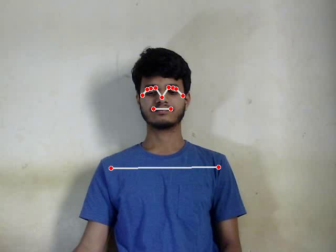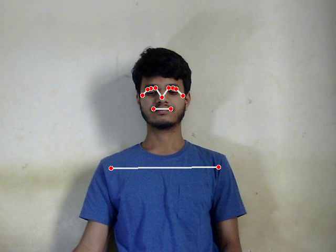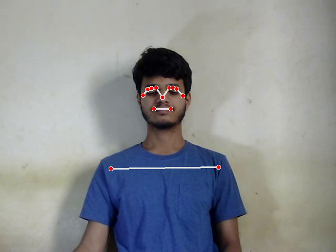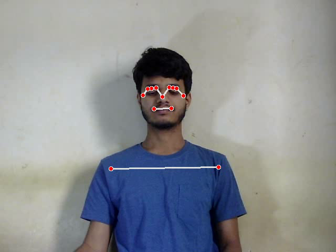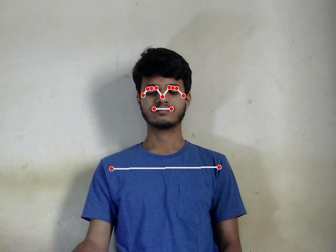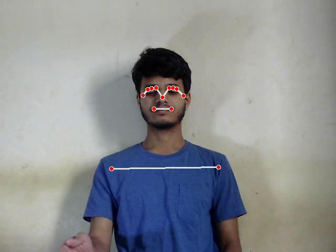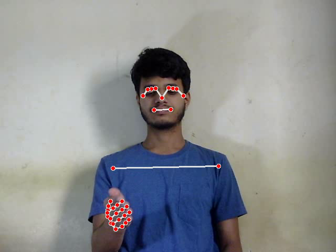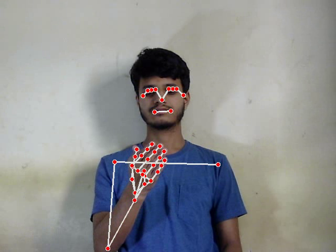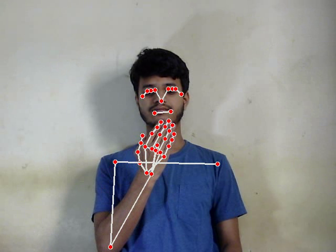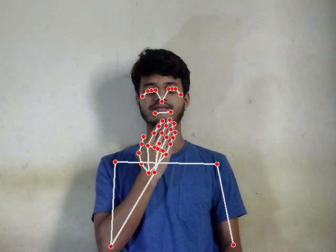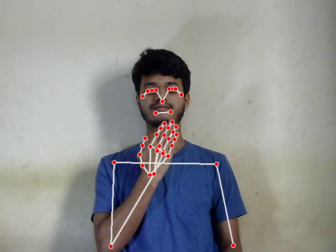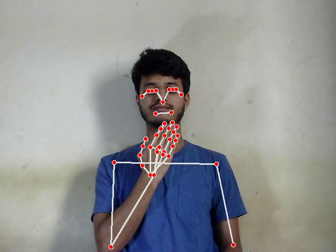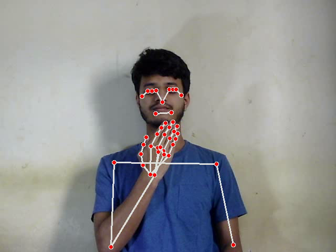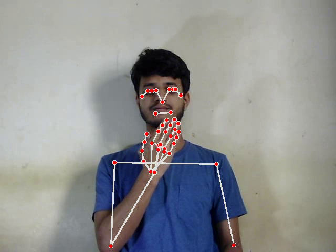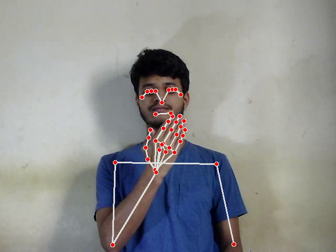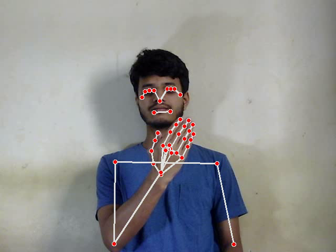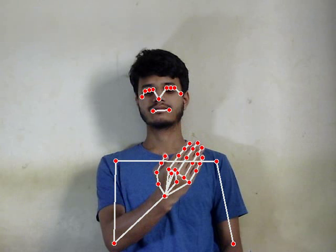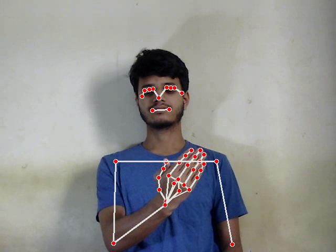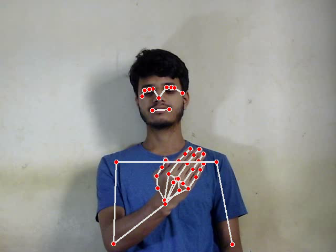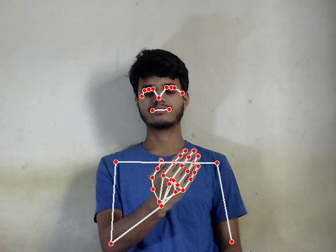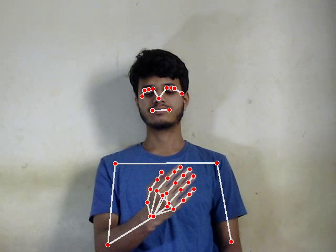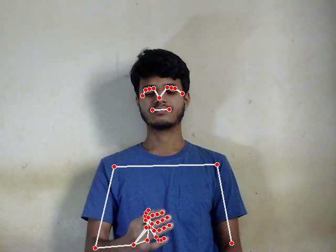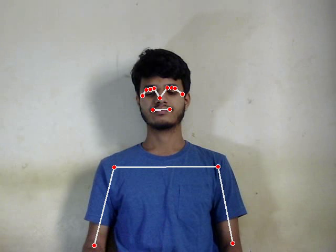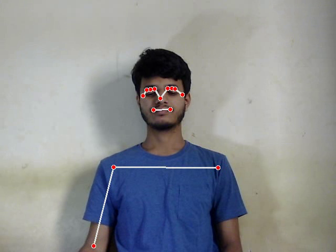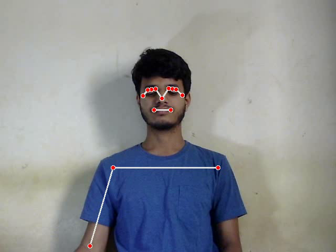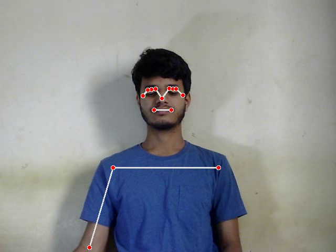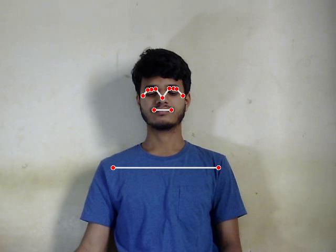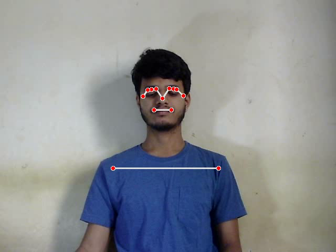thank you